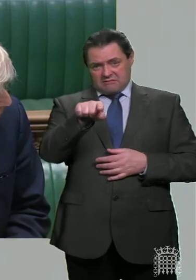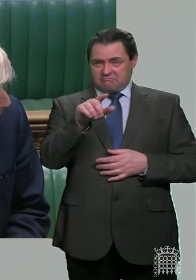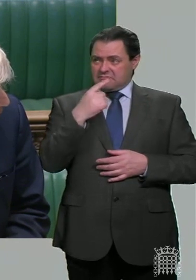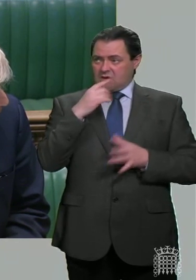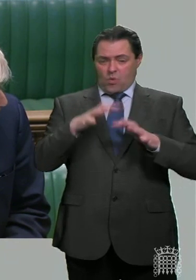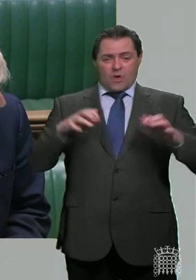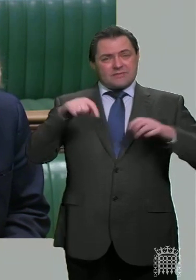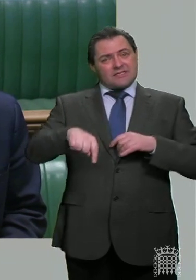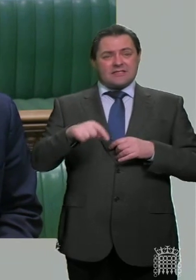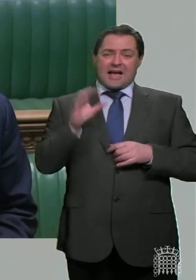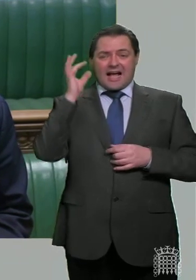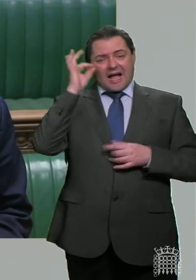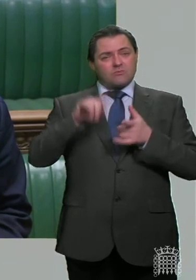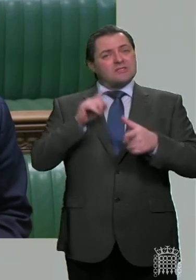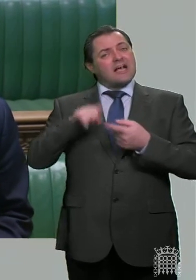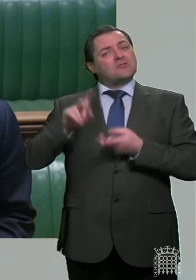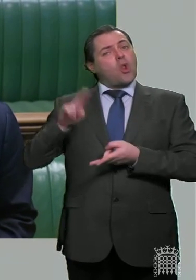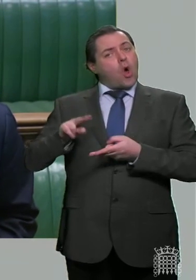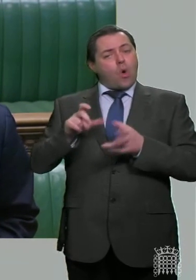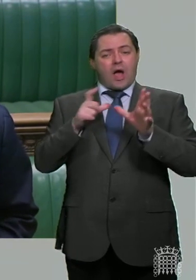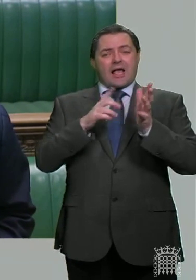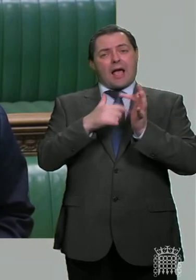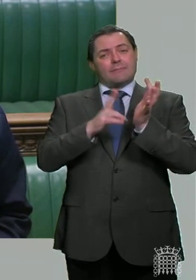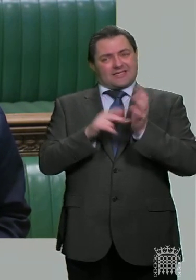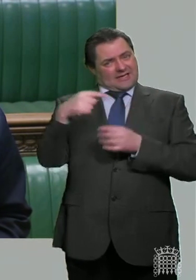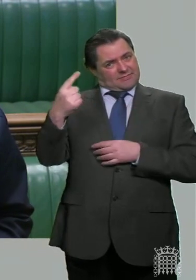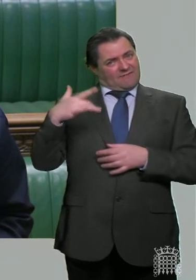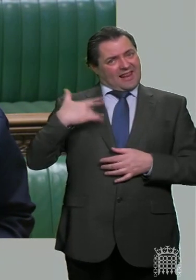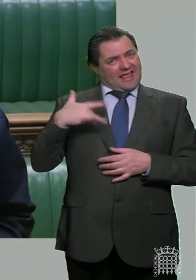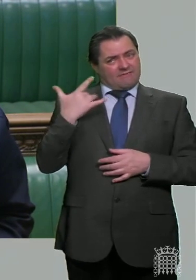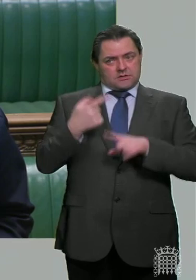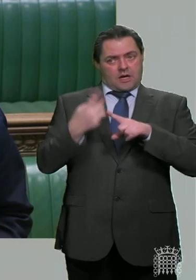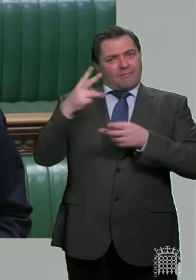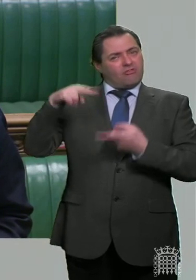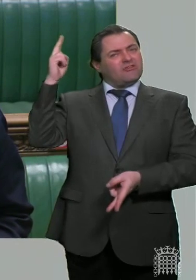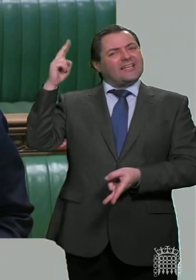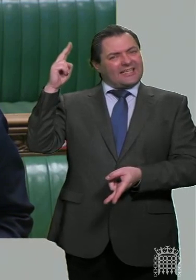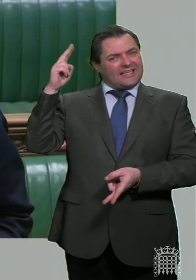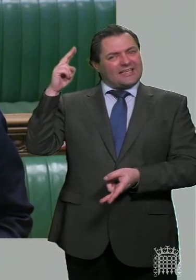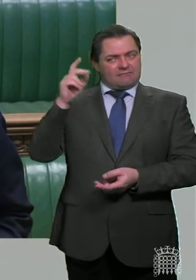Westminster has kept council tax low. In Camden where he lives, it is three times as high.